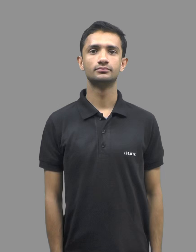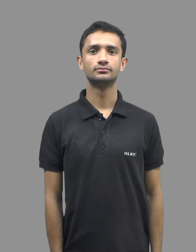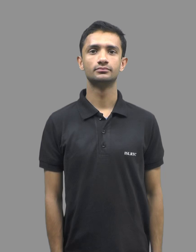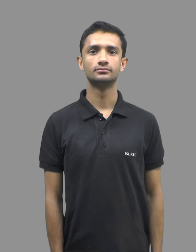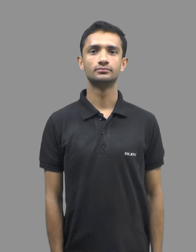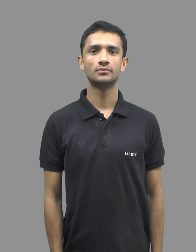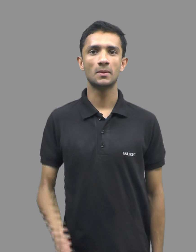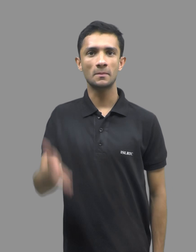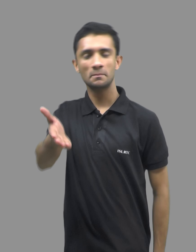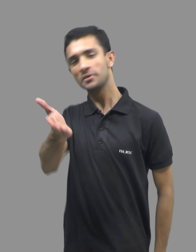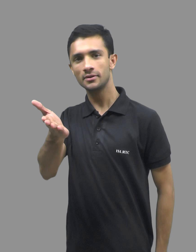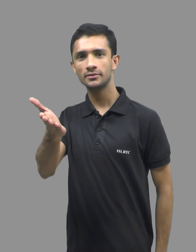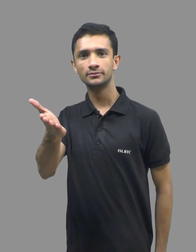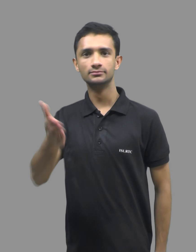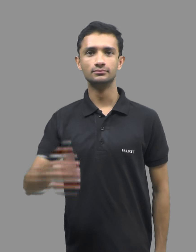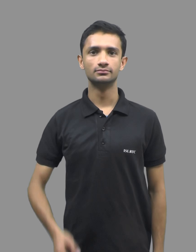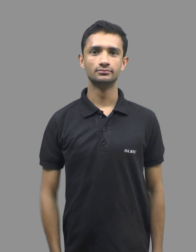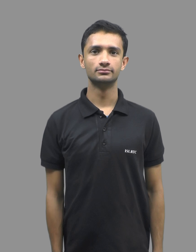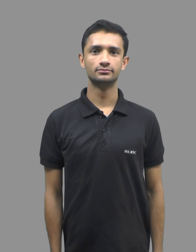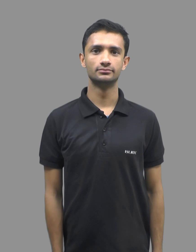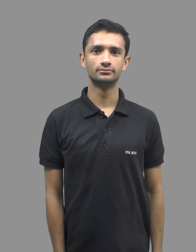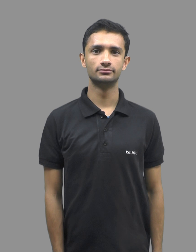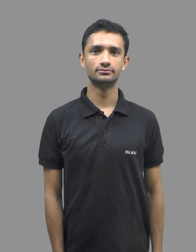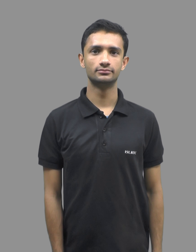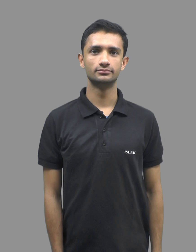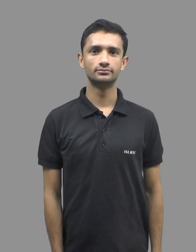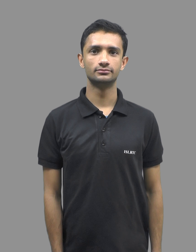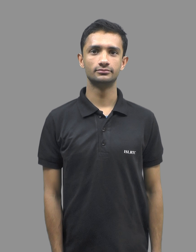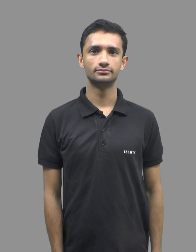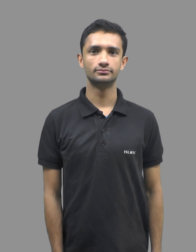Hit